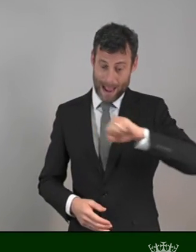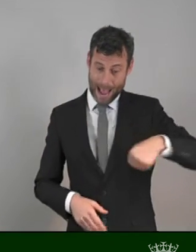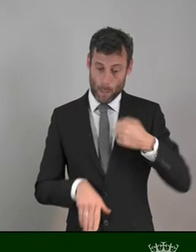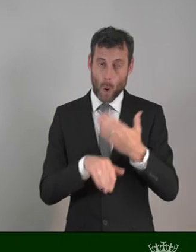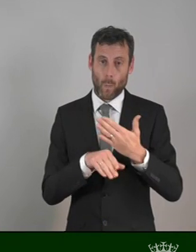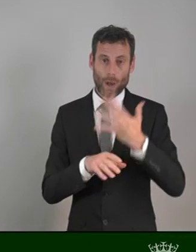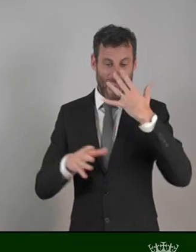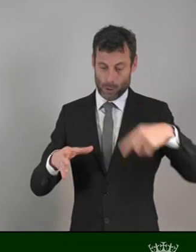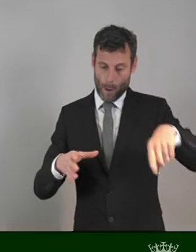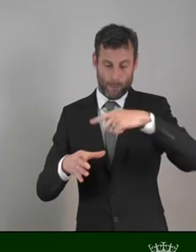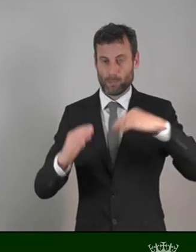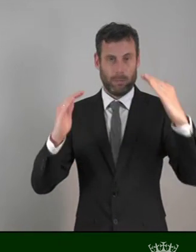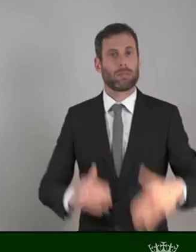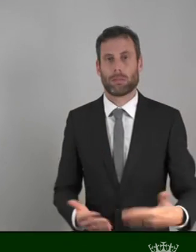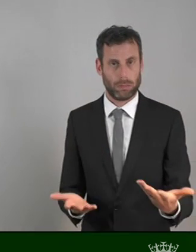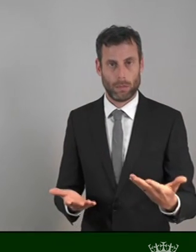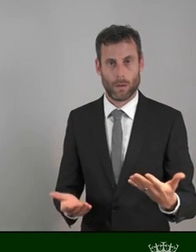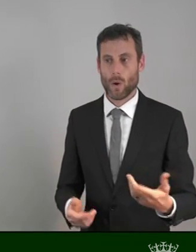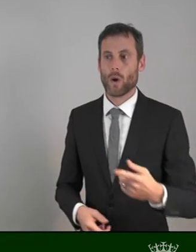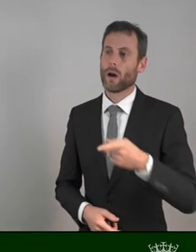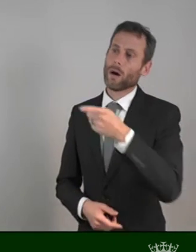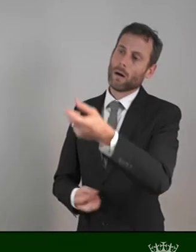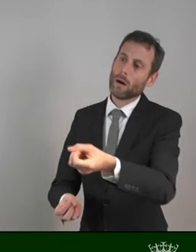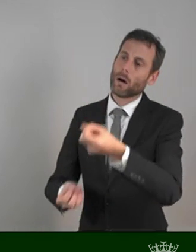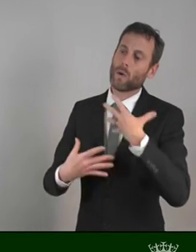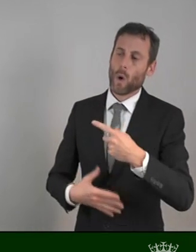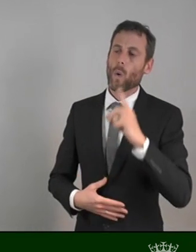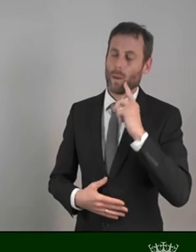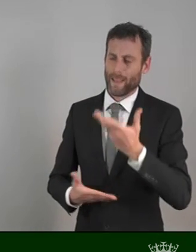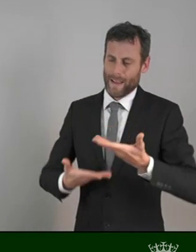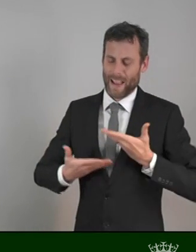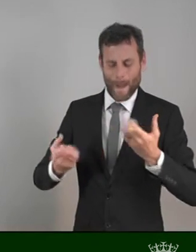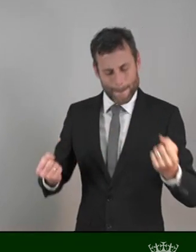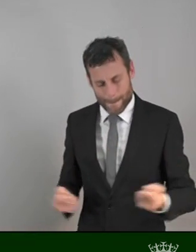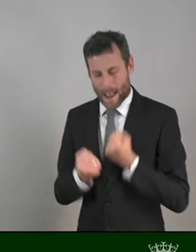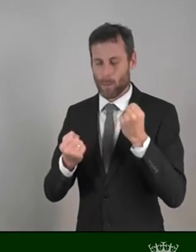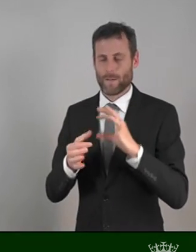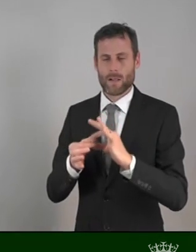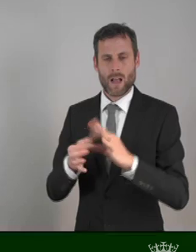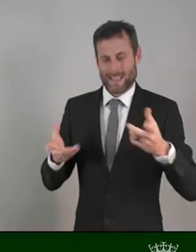We were told we would have the most powerful devolved Parliament in the world.